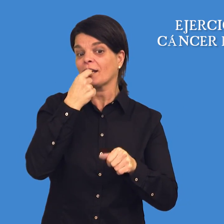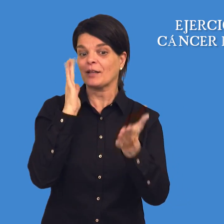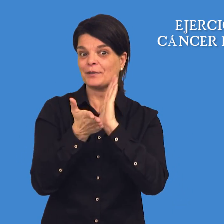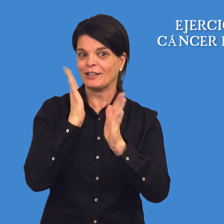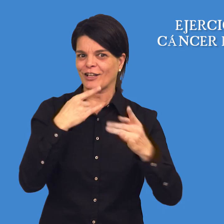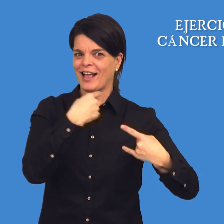terapia